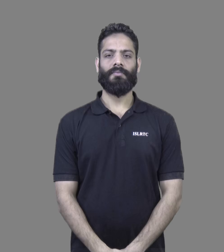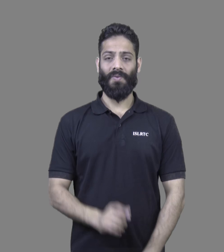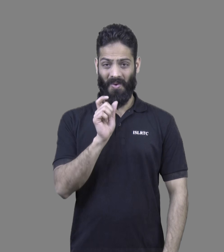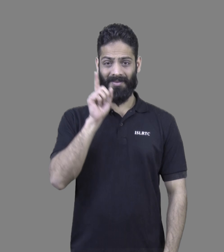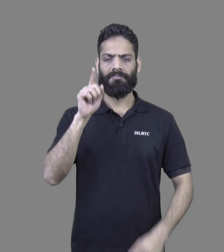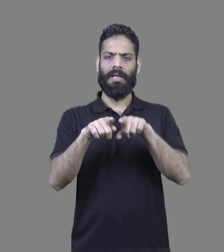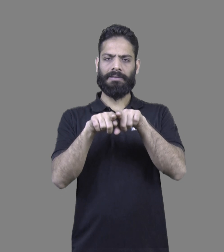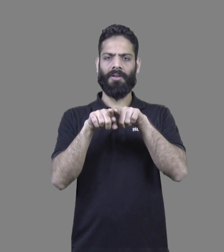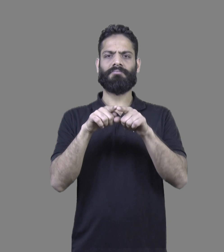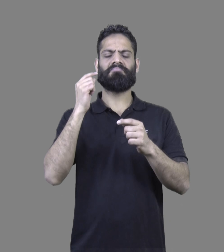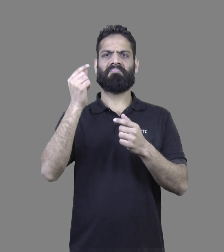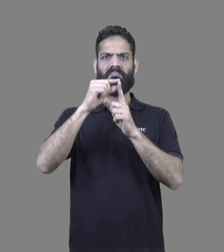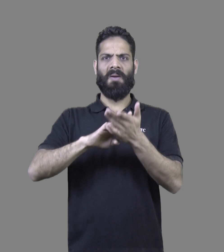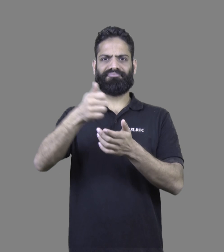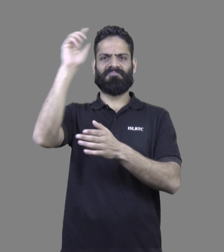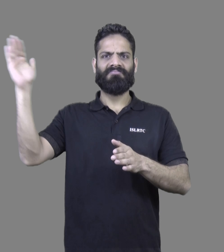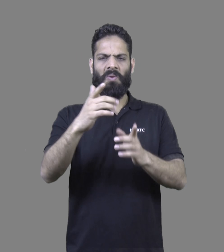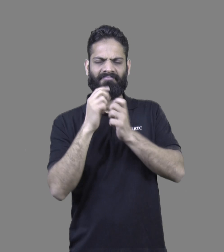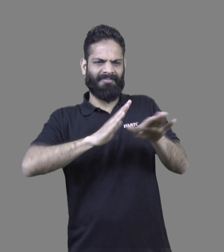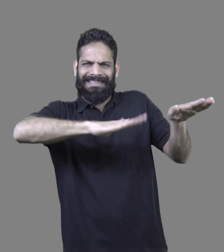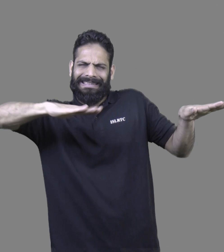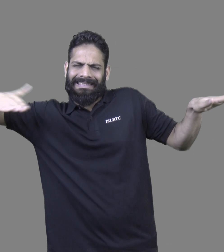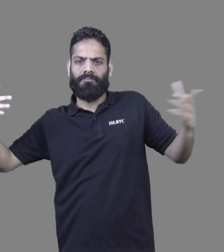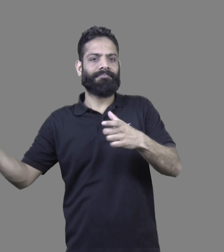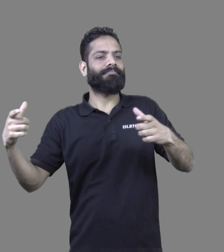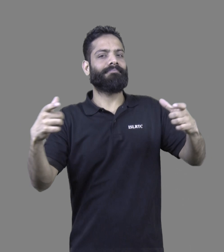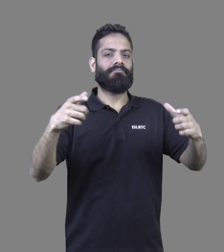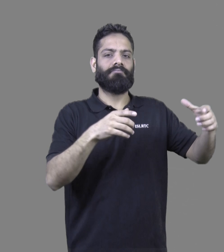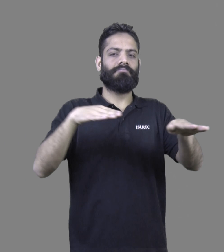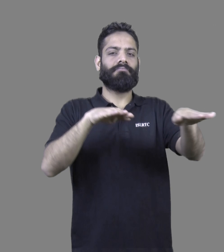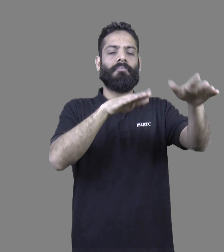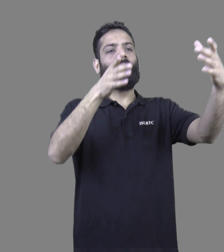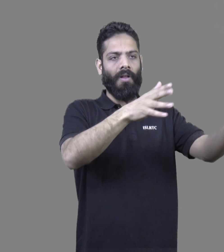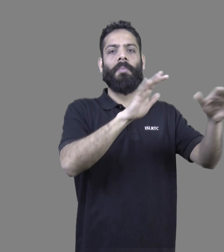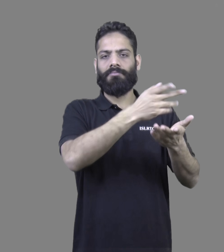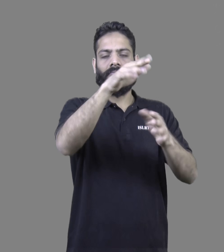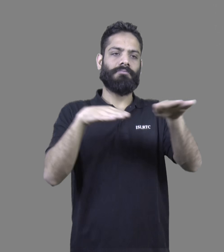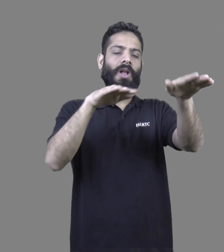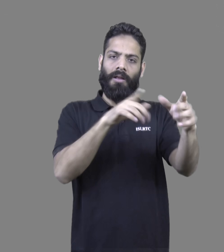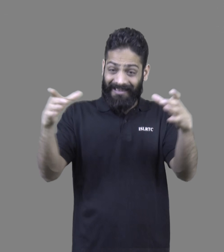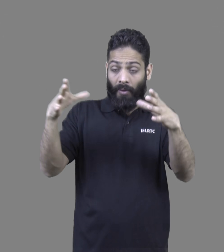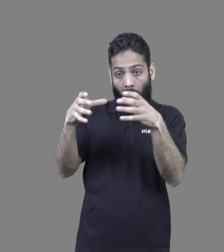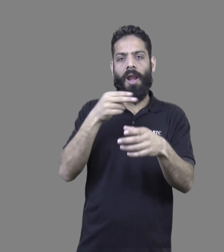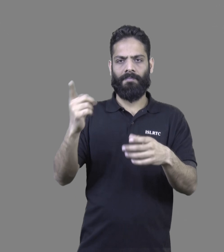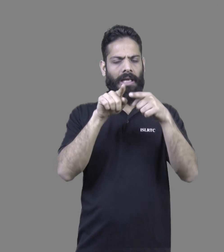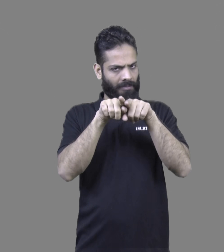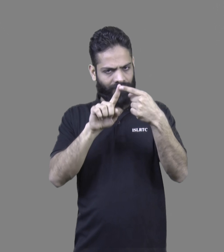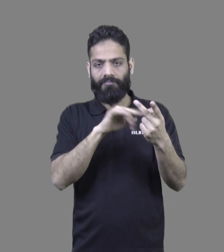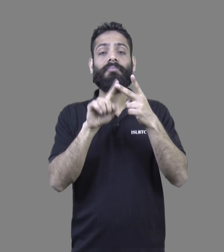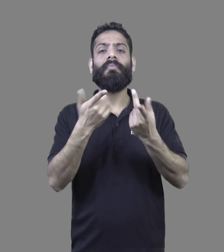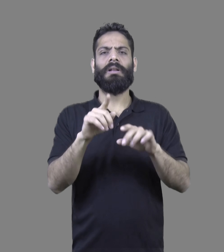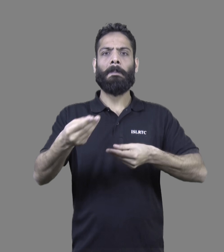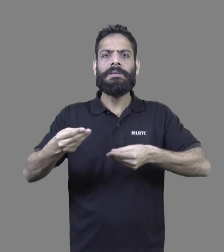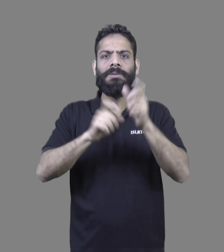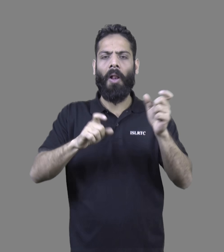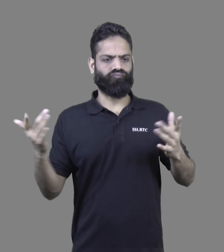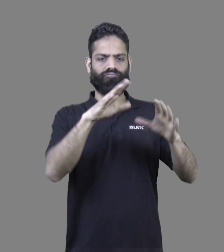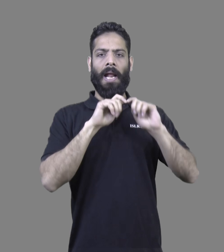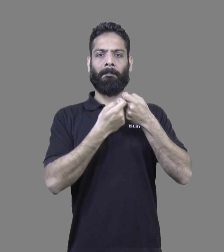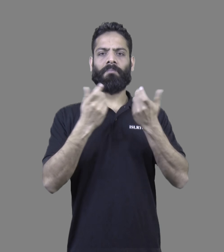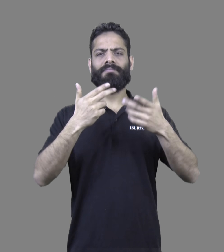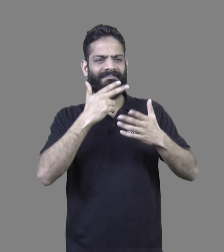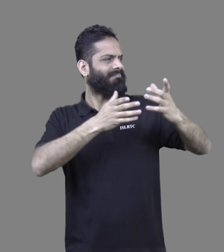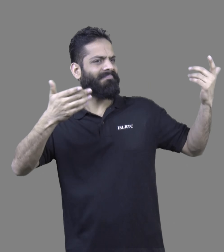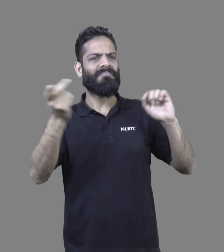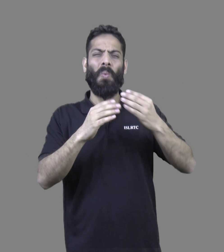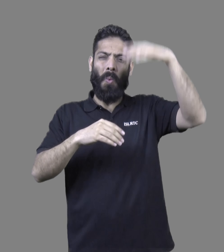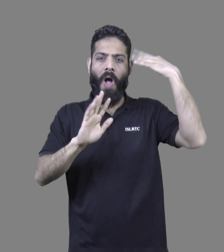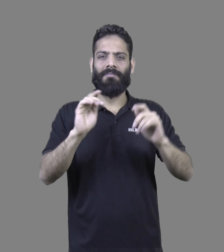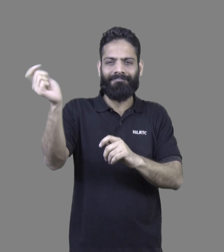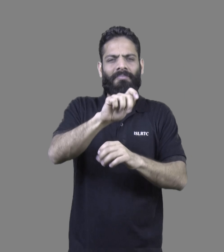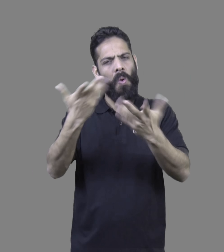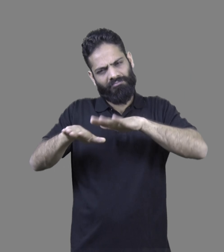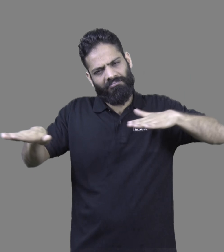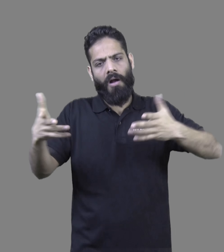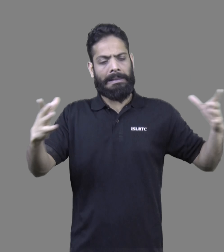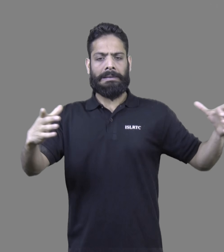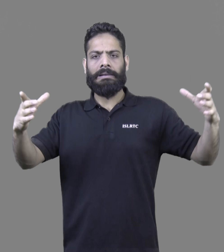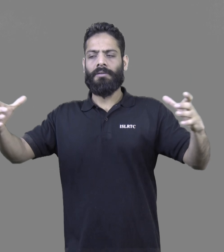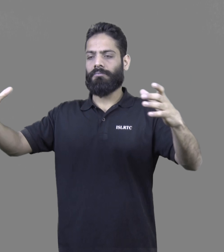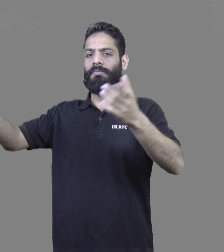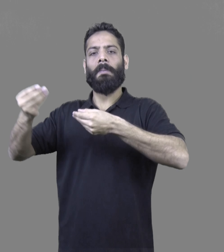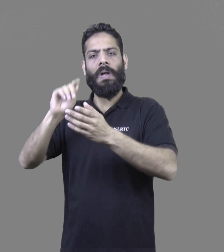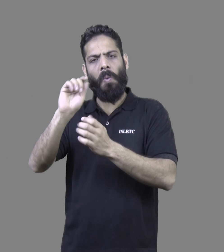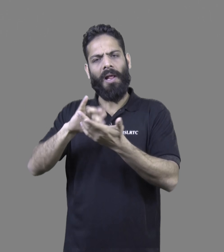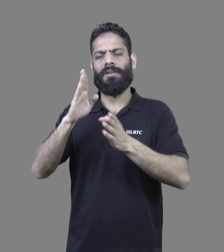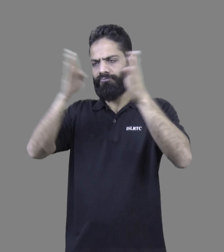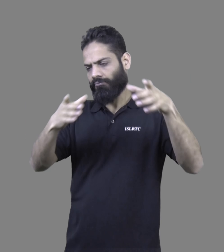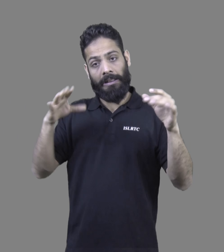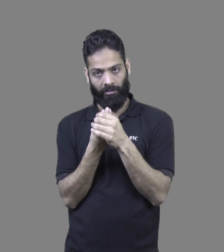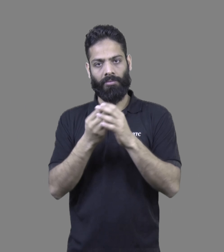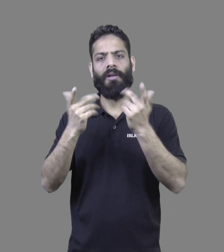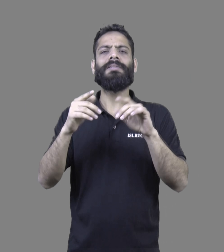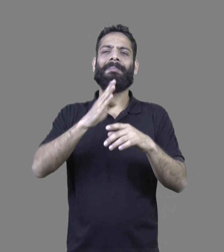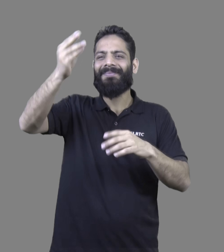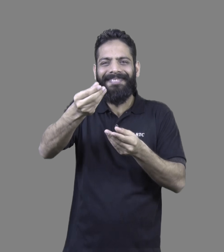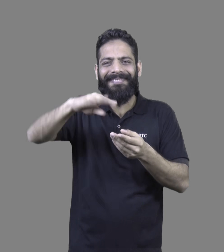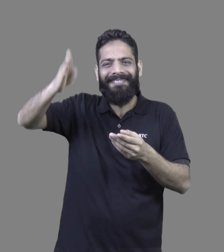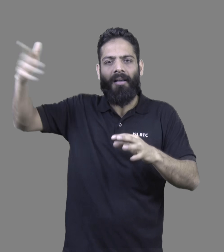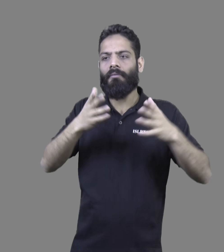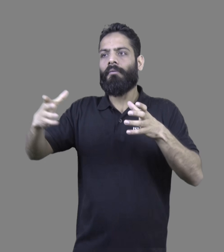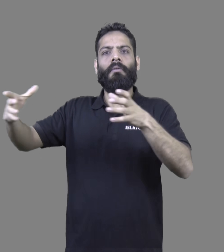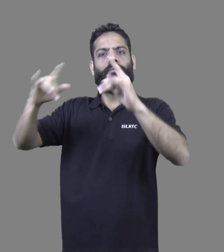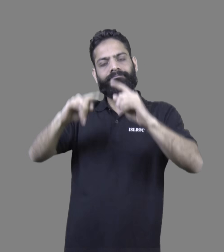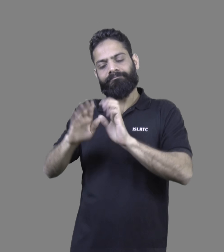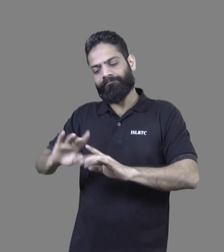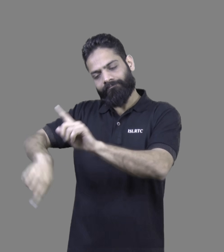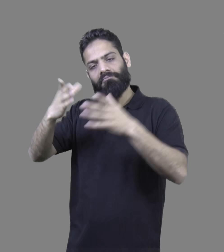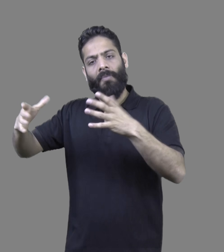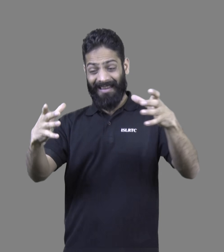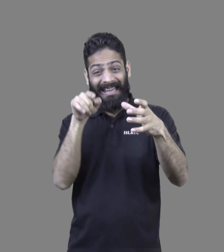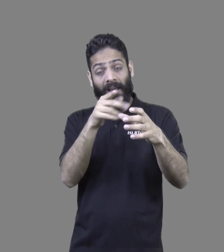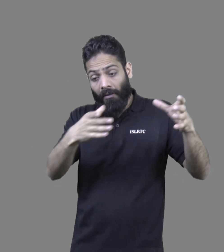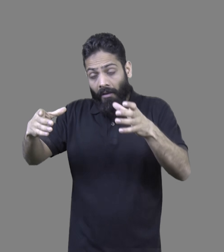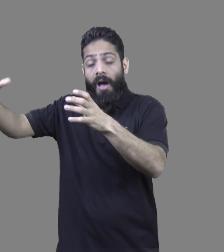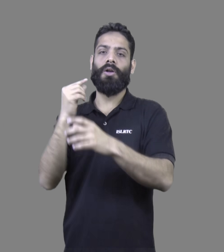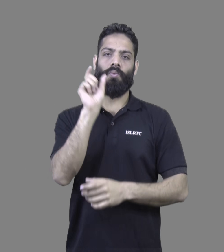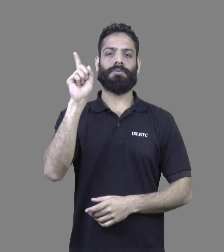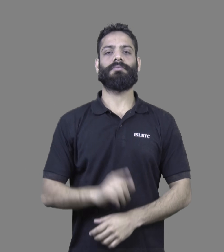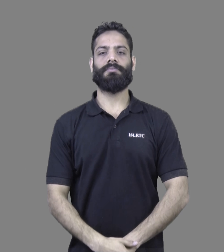Cavalcade Procession